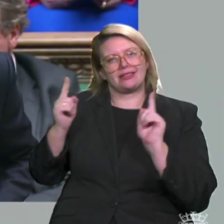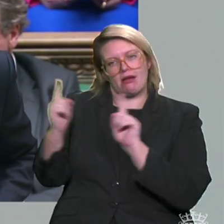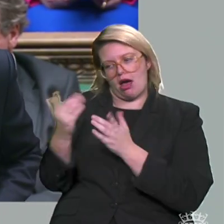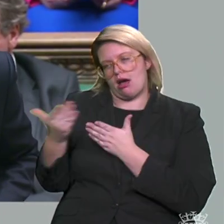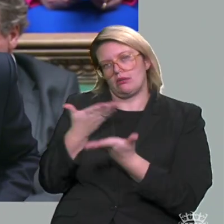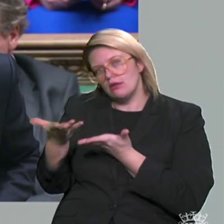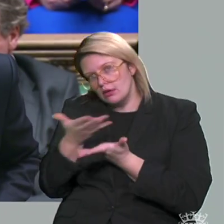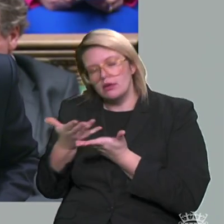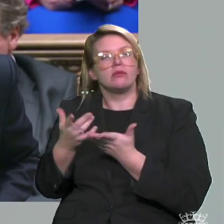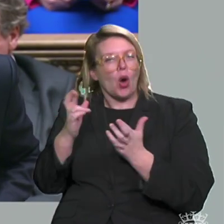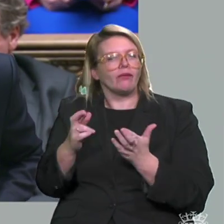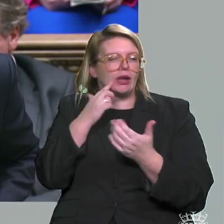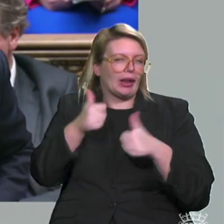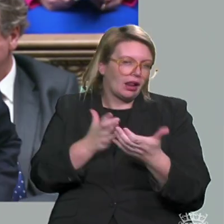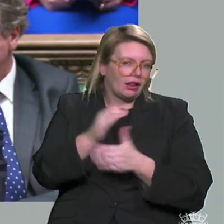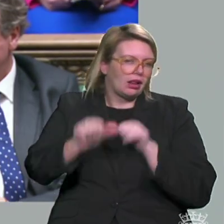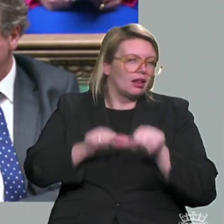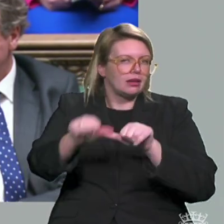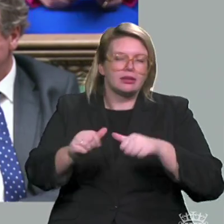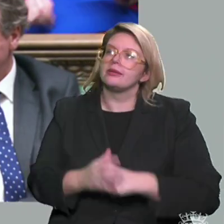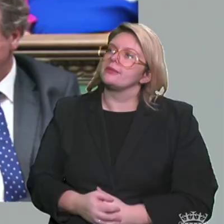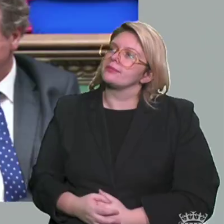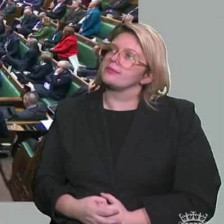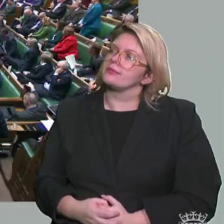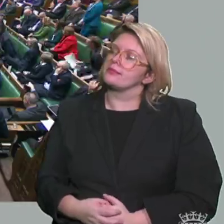I look forward to hearing about the progress in that meeting.